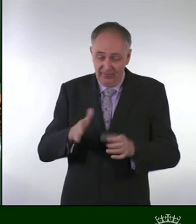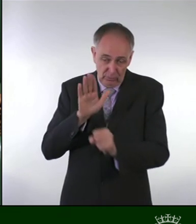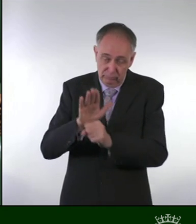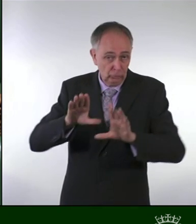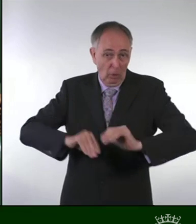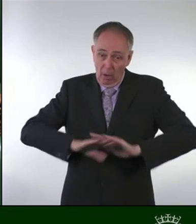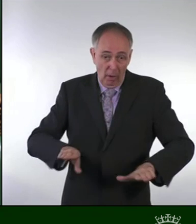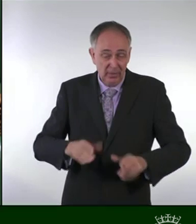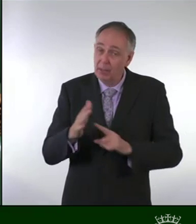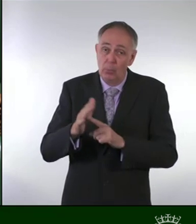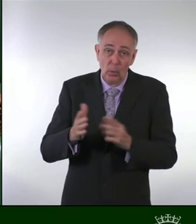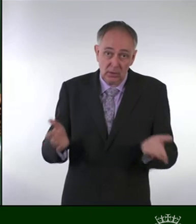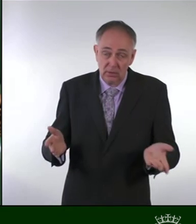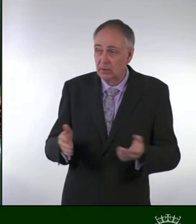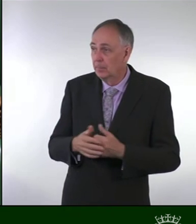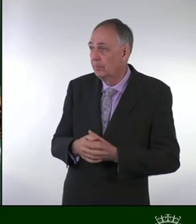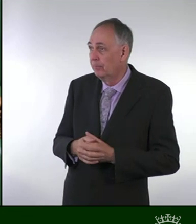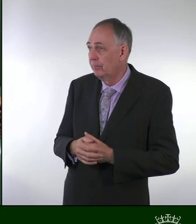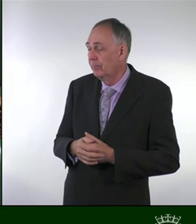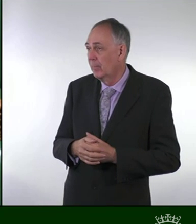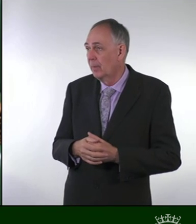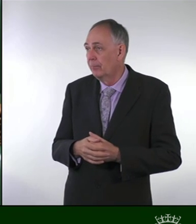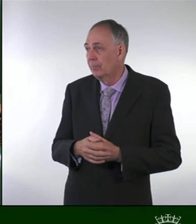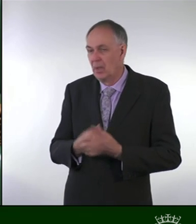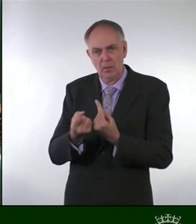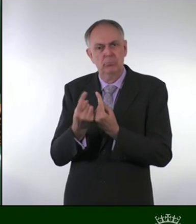That is absolutely vital.